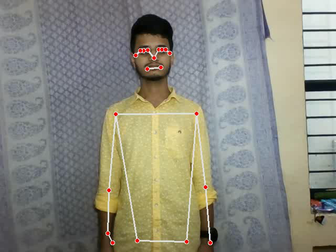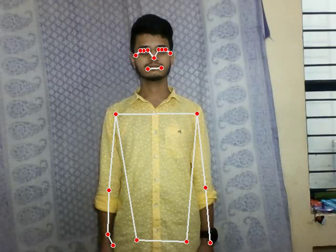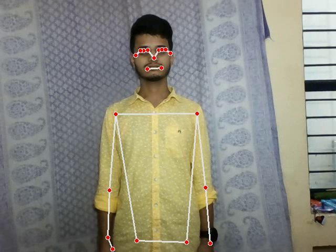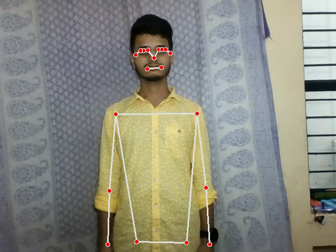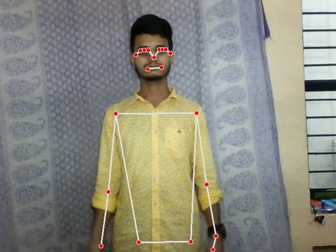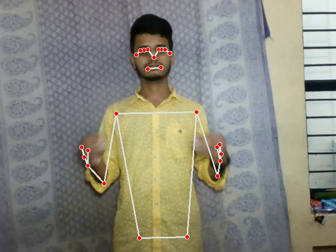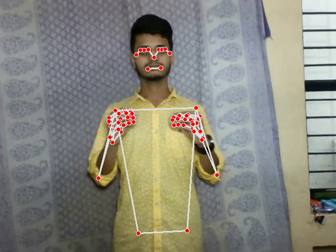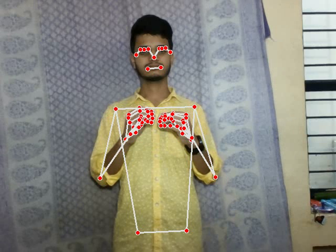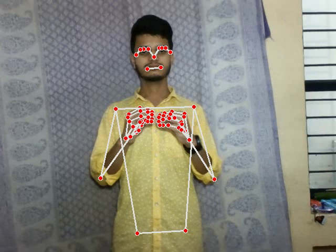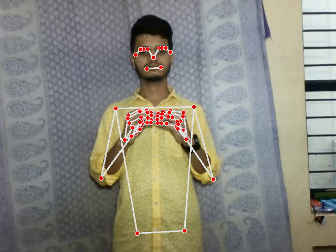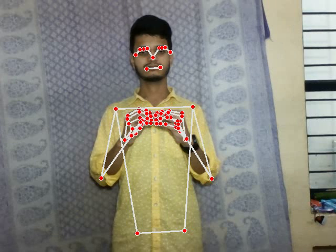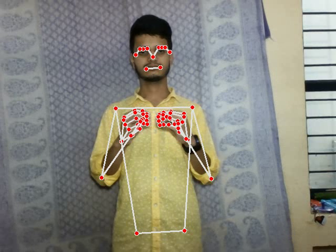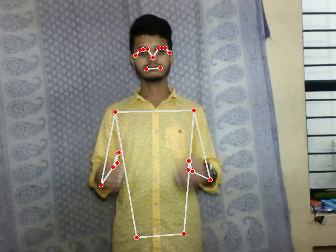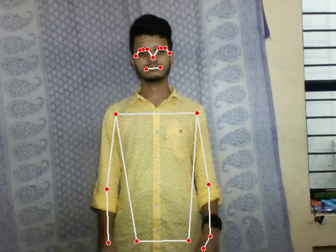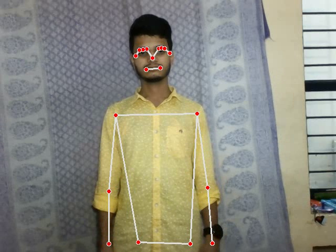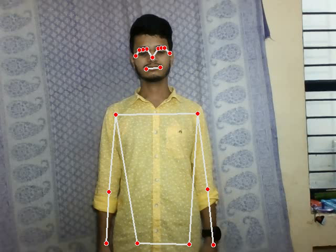more